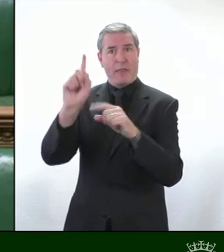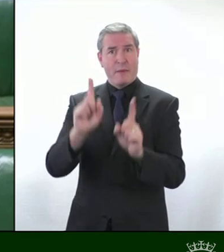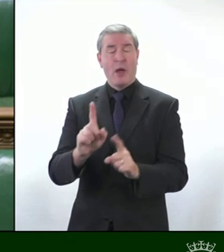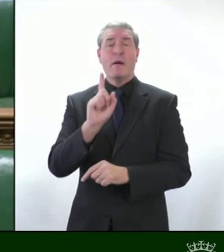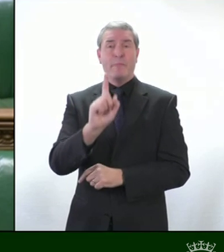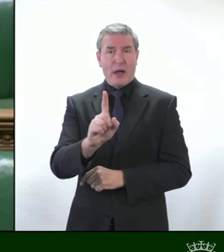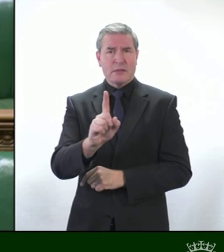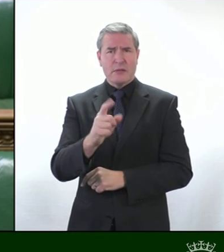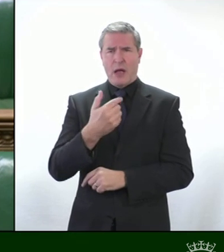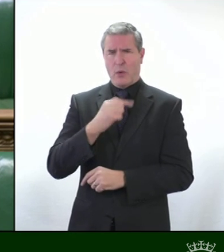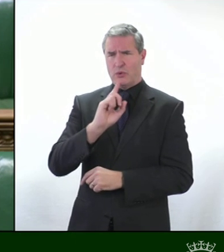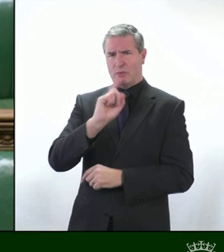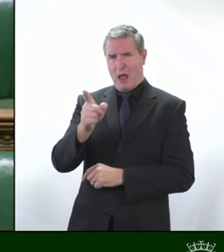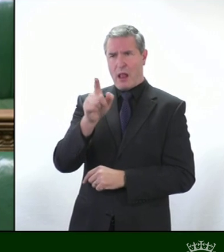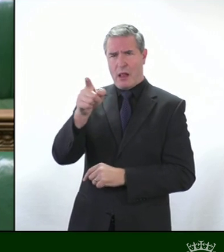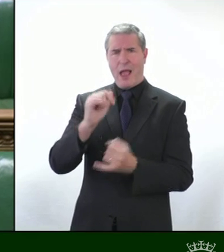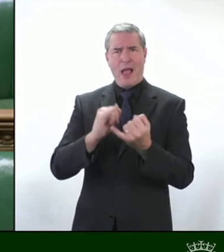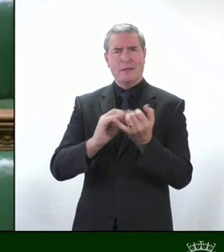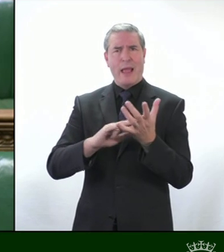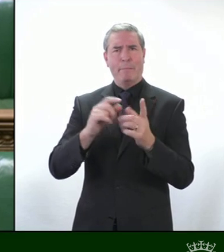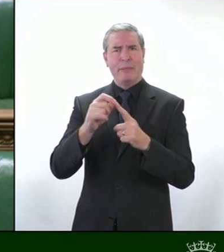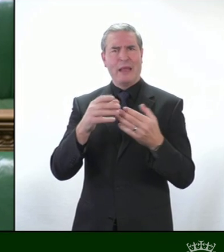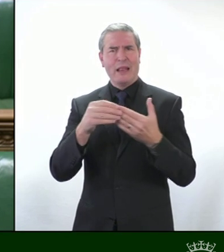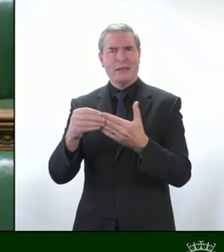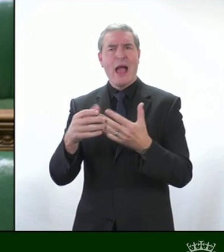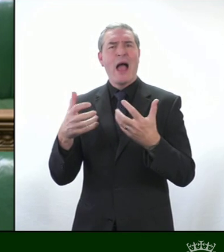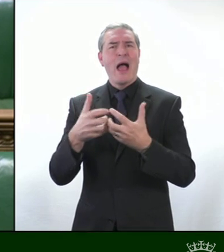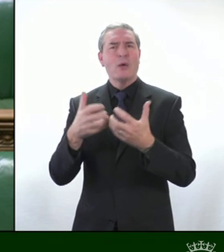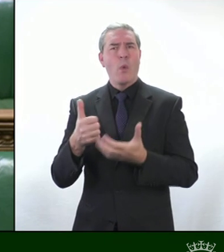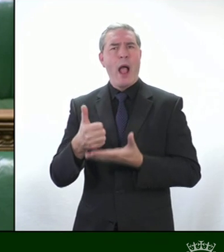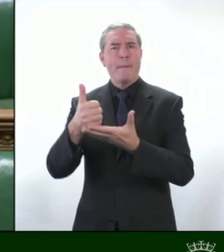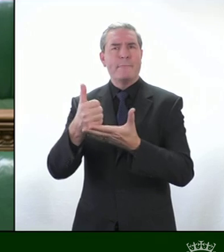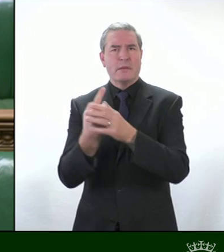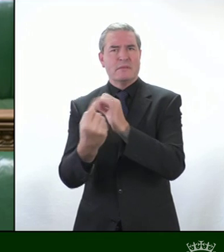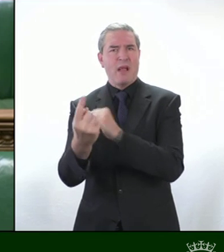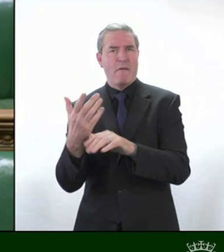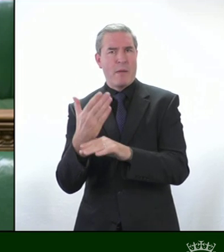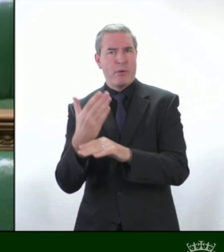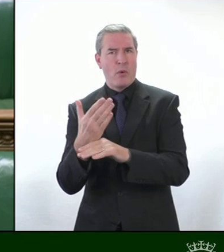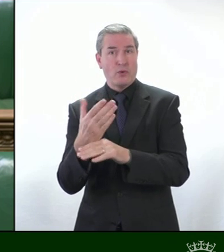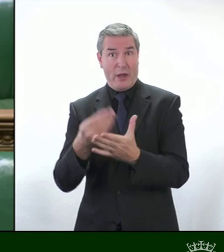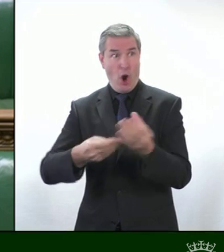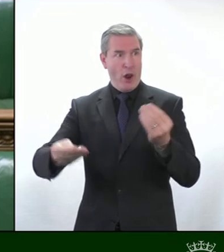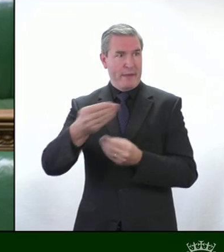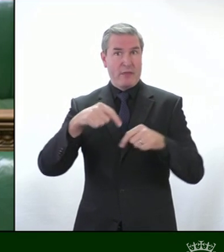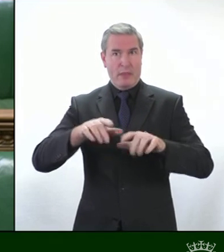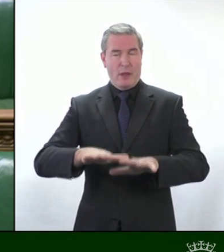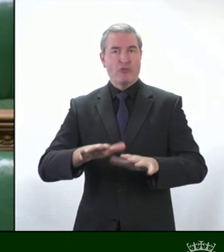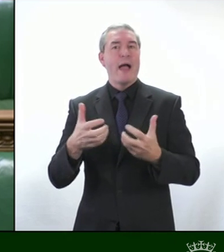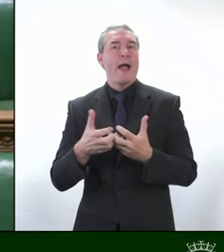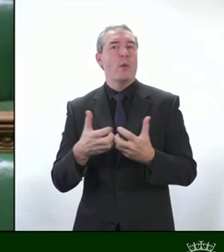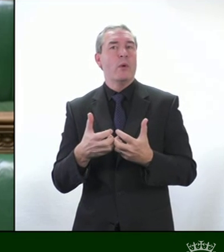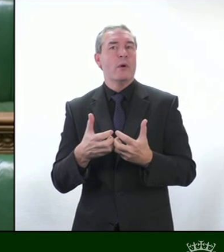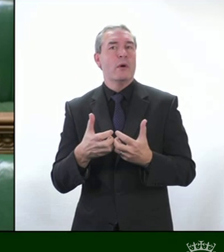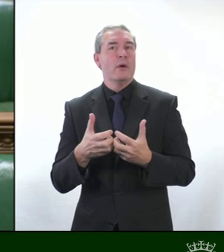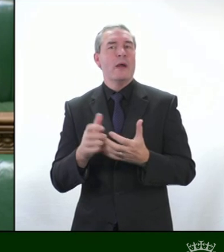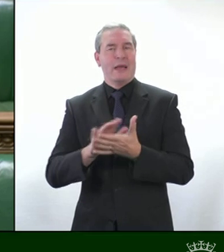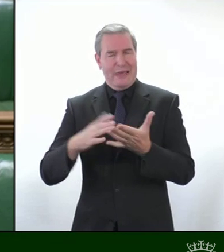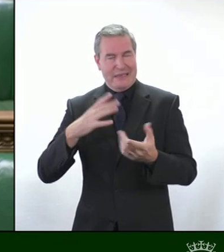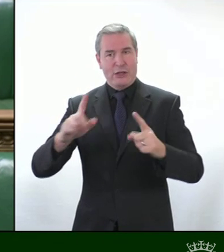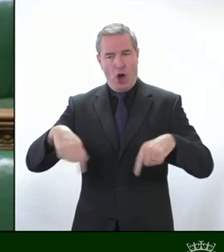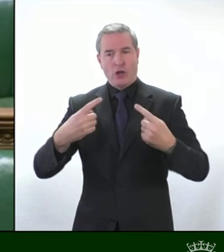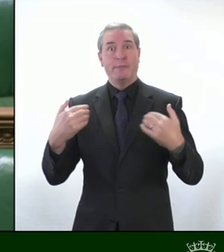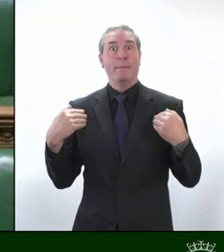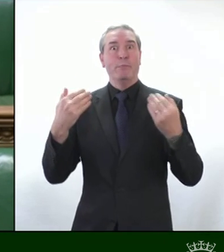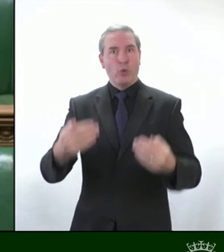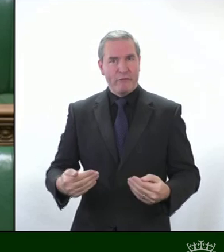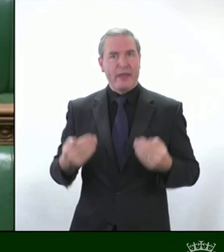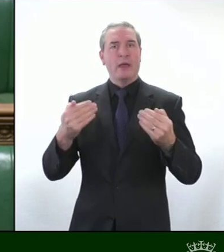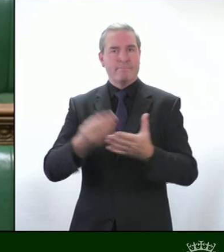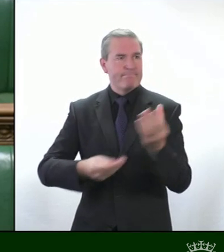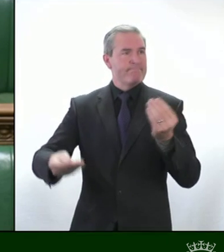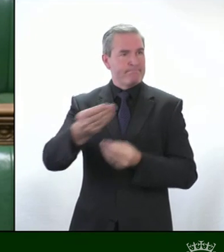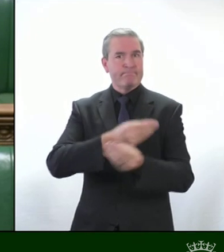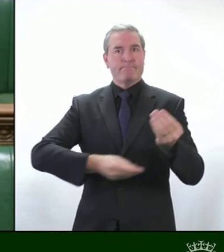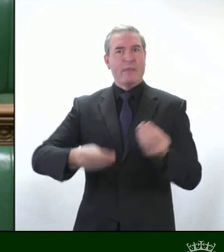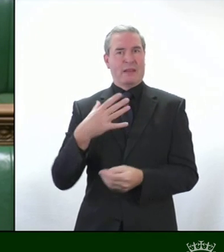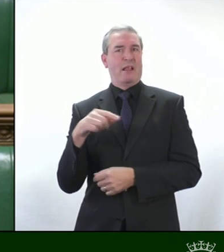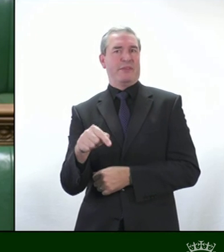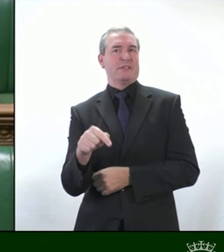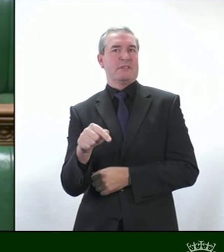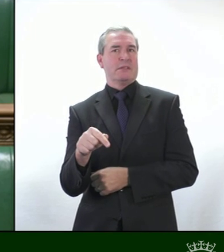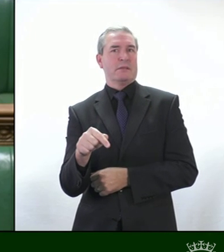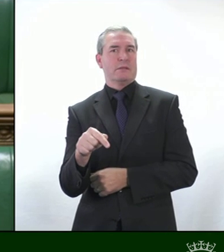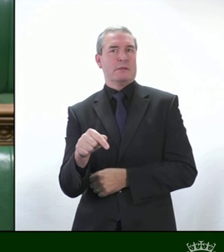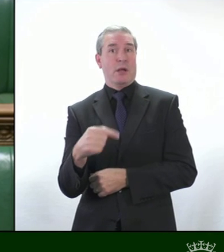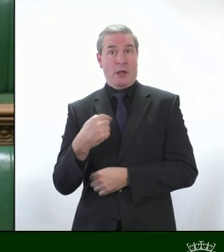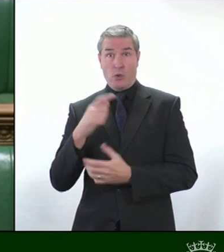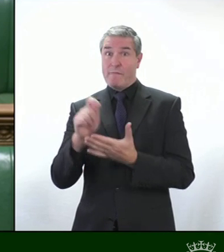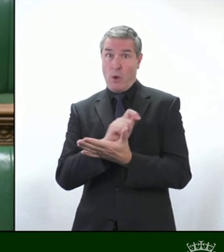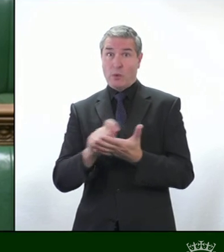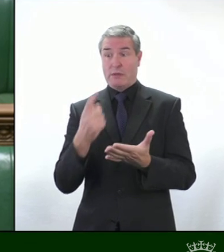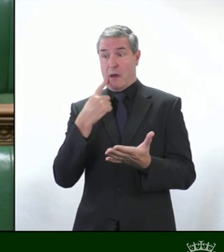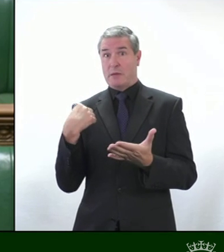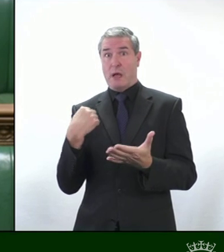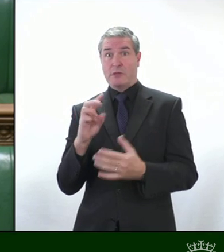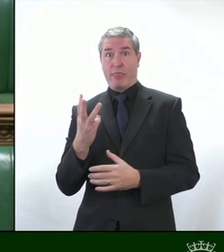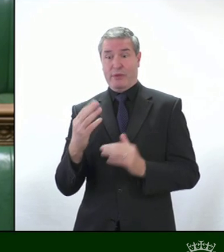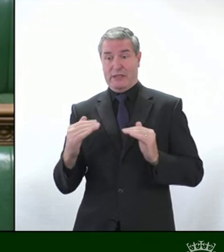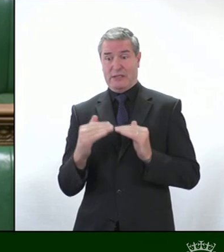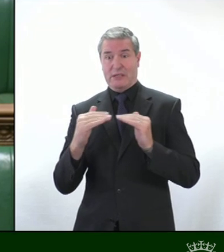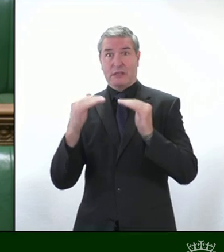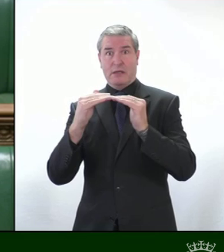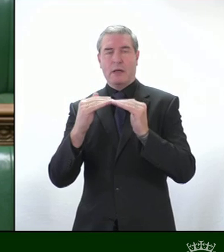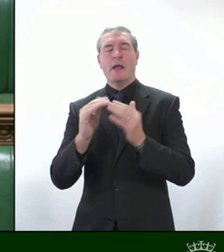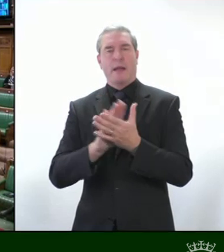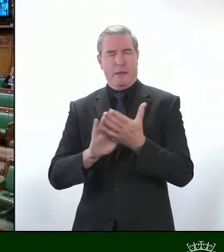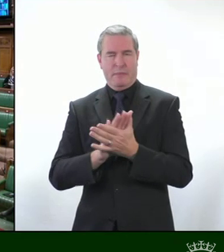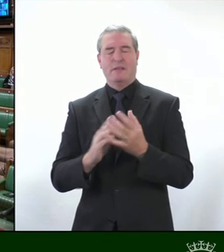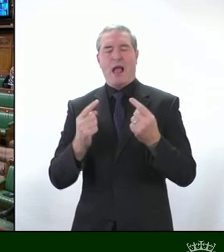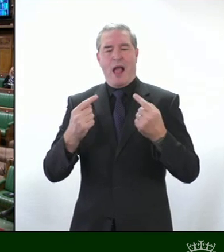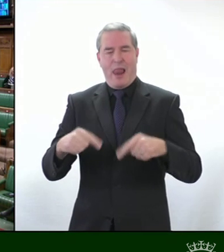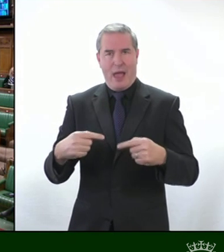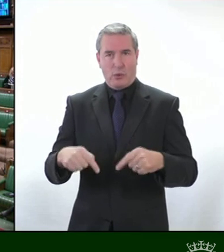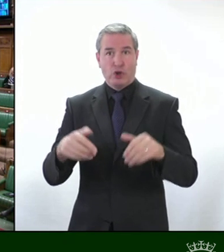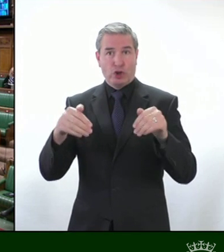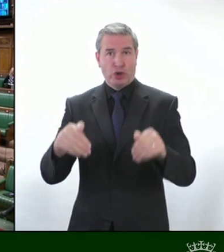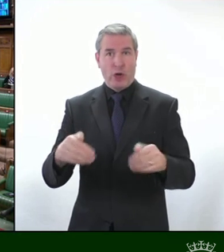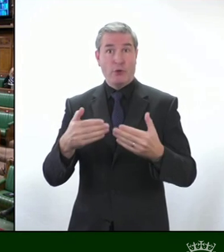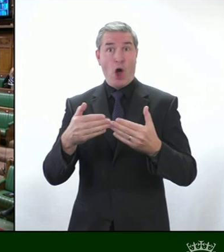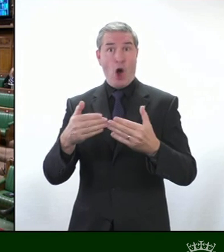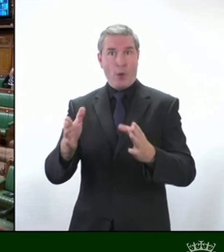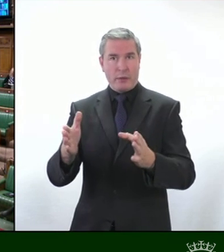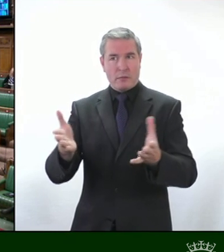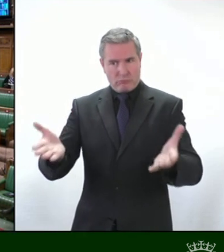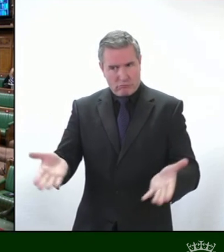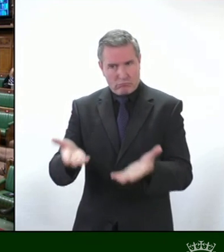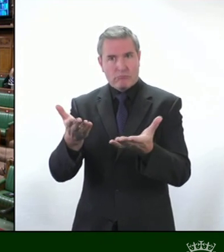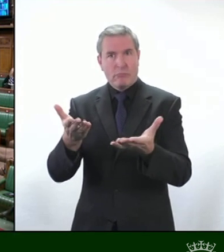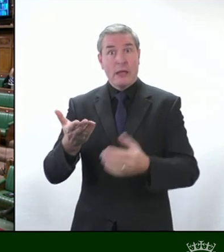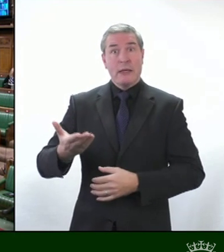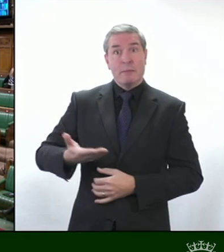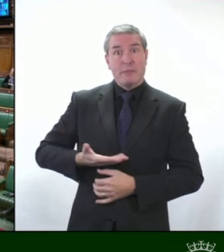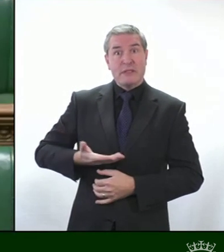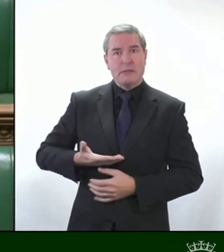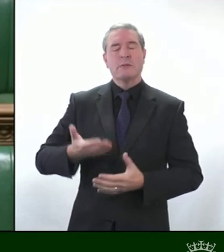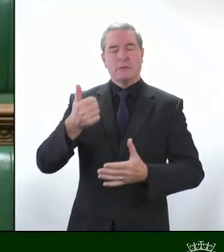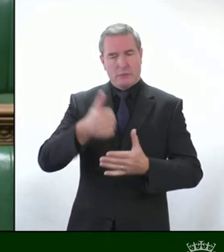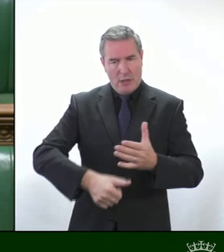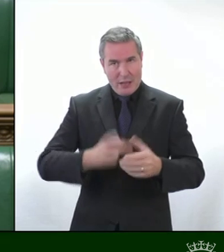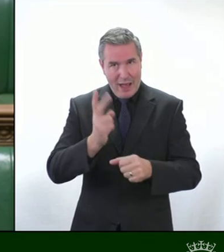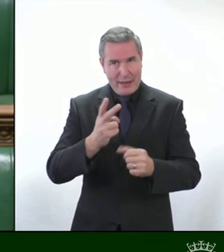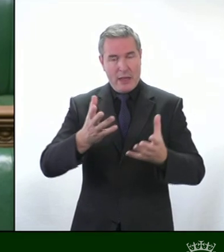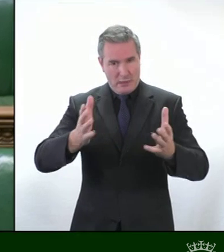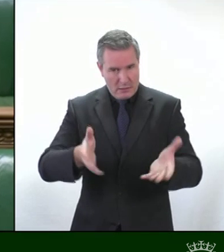I may say to the right hon. Gentleman that the best way to help the self-employed, and to help the economy of this whole country, is to get us moving again with the package of measures that the House voted for last night to allow retail to start up again and to allow business to start up again—